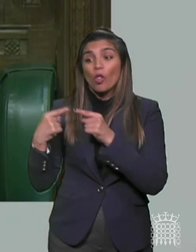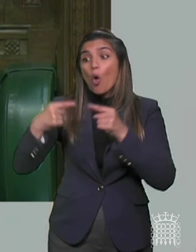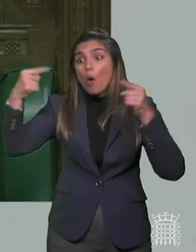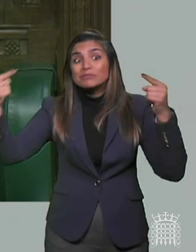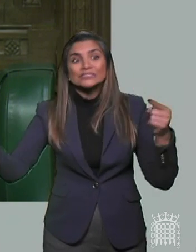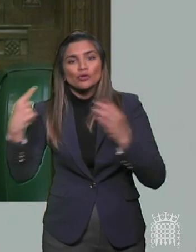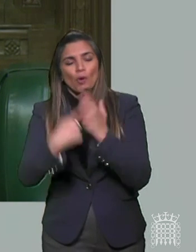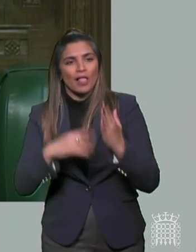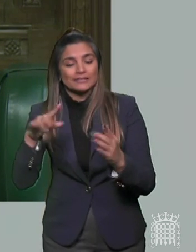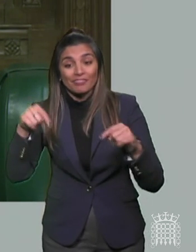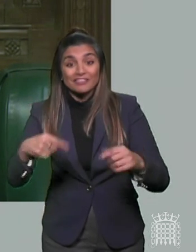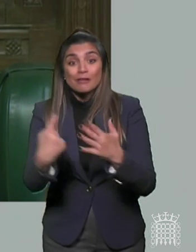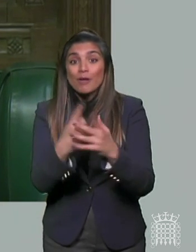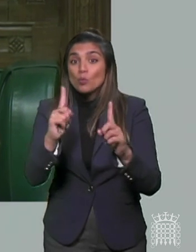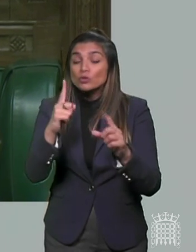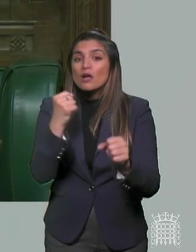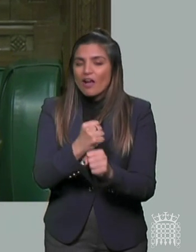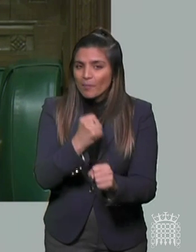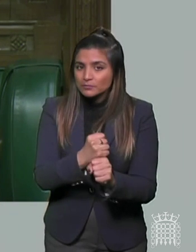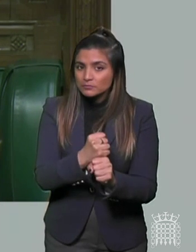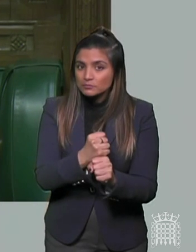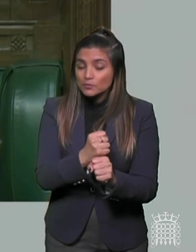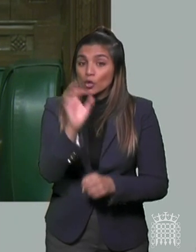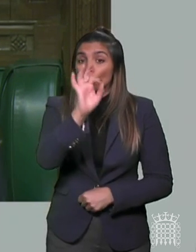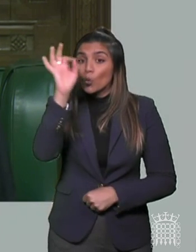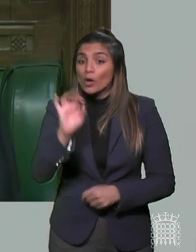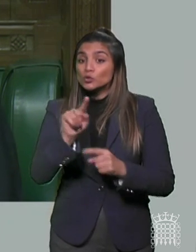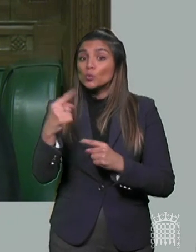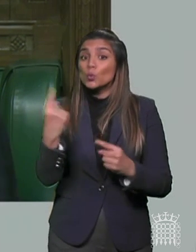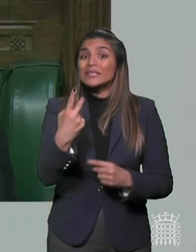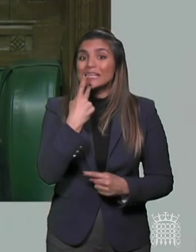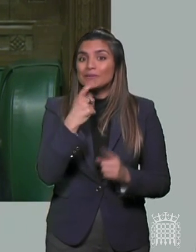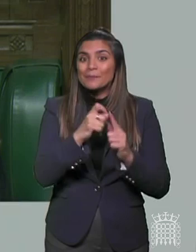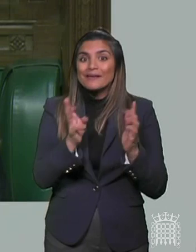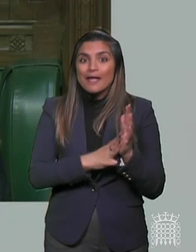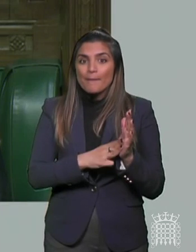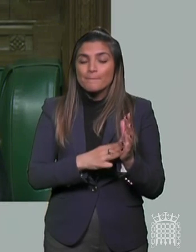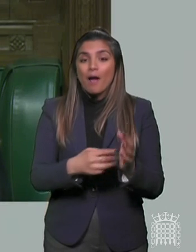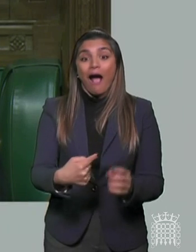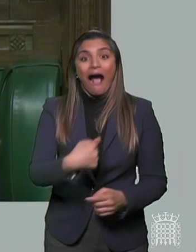This is about the Government and questions to the Deputy Prime Minister.